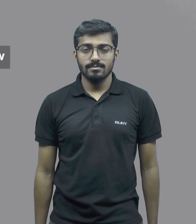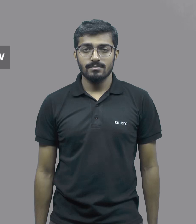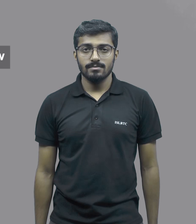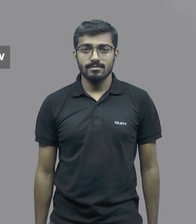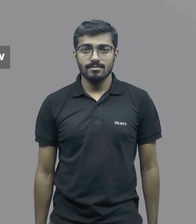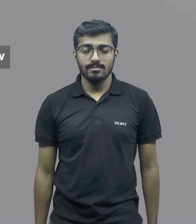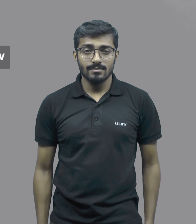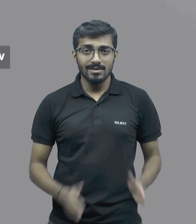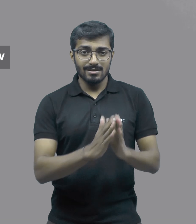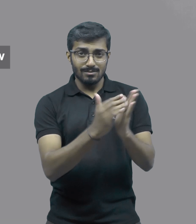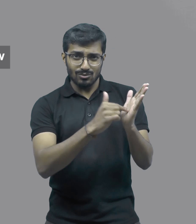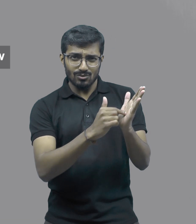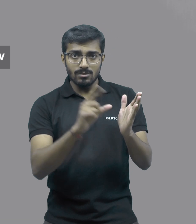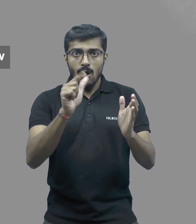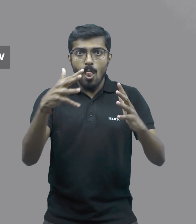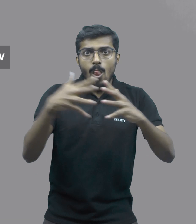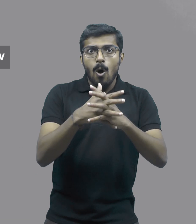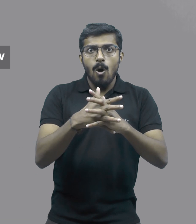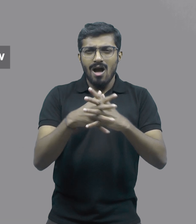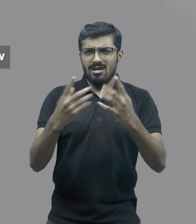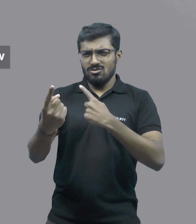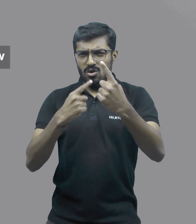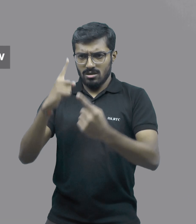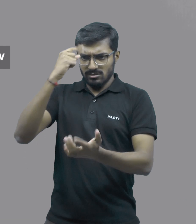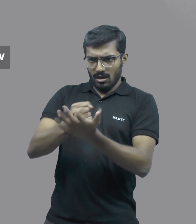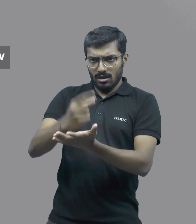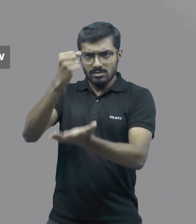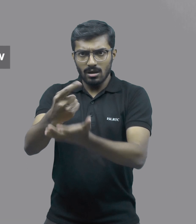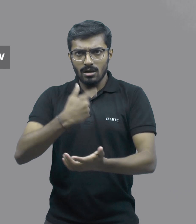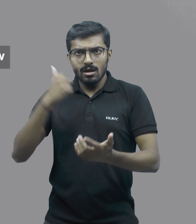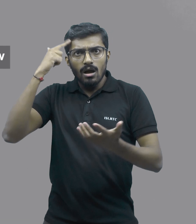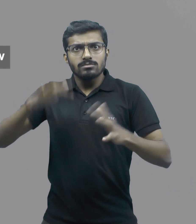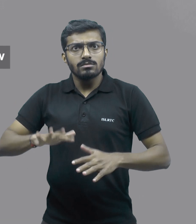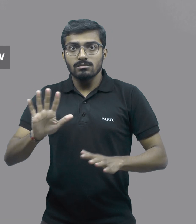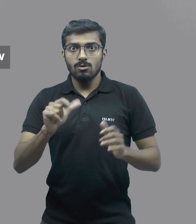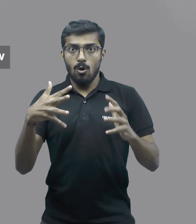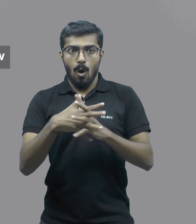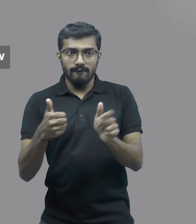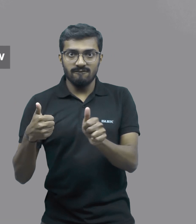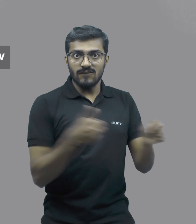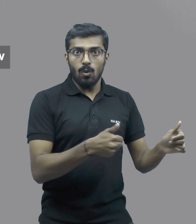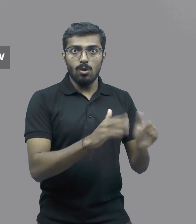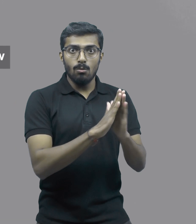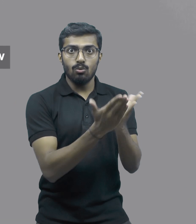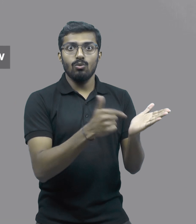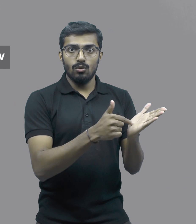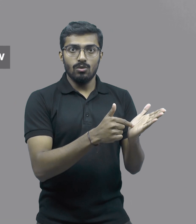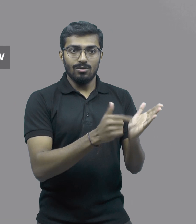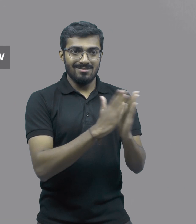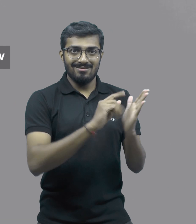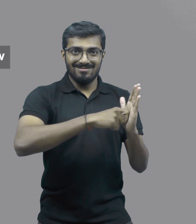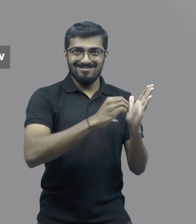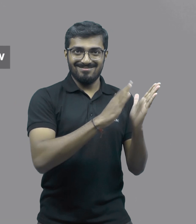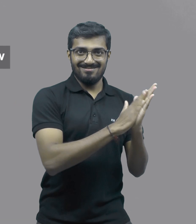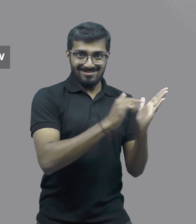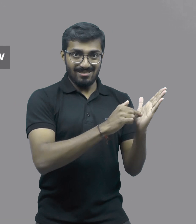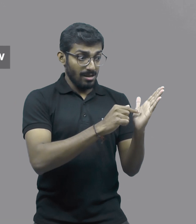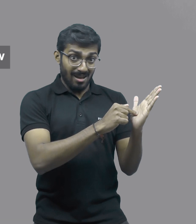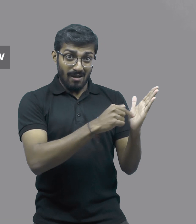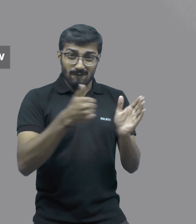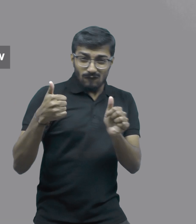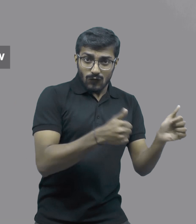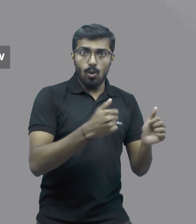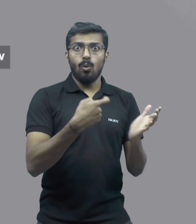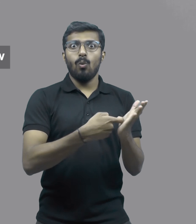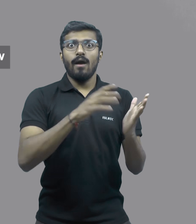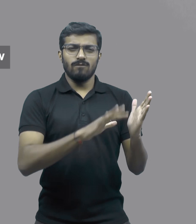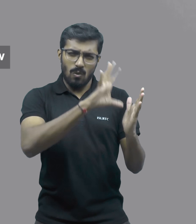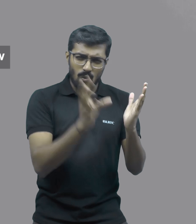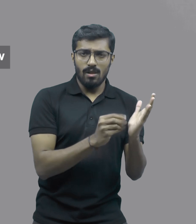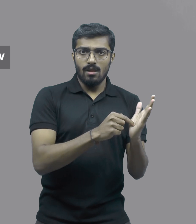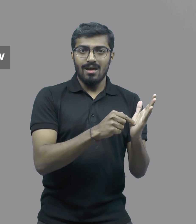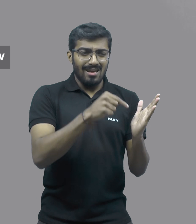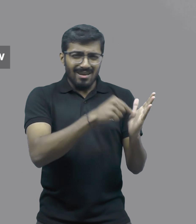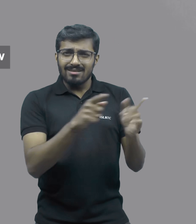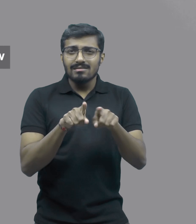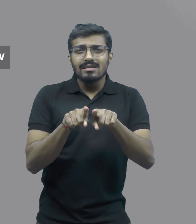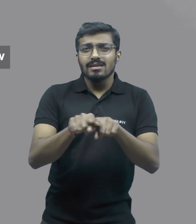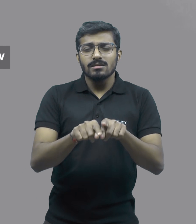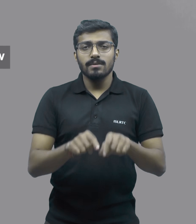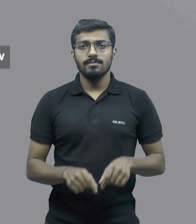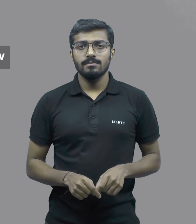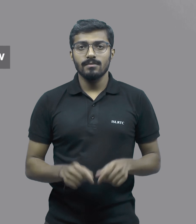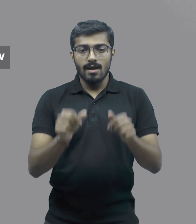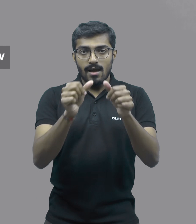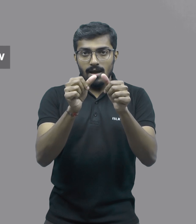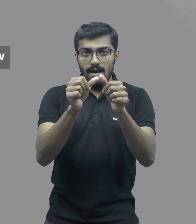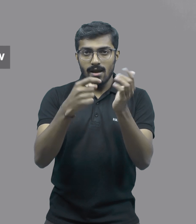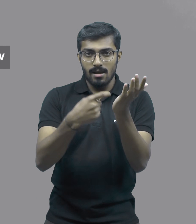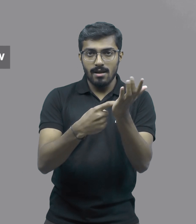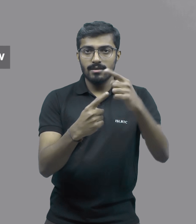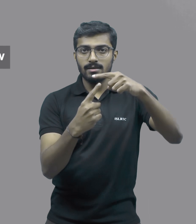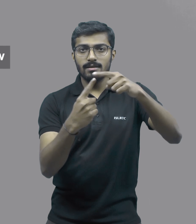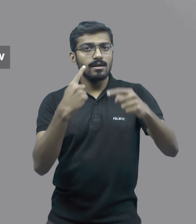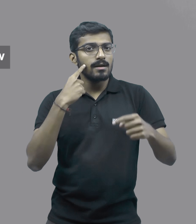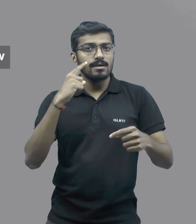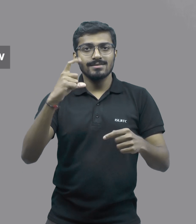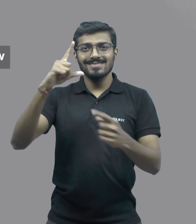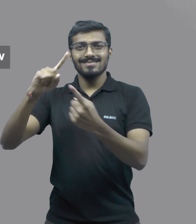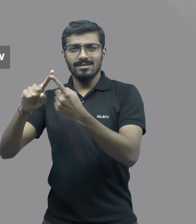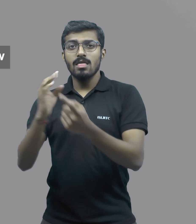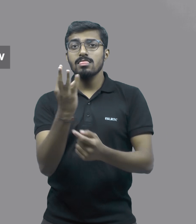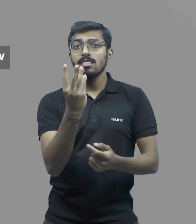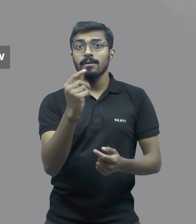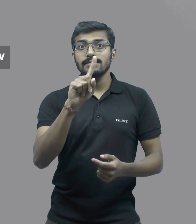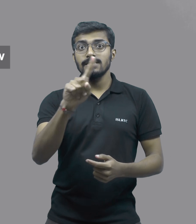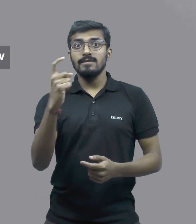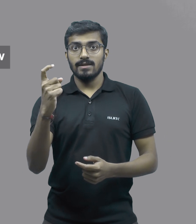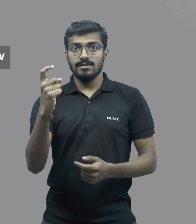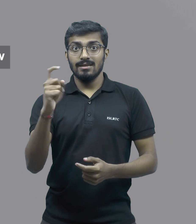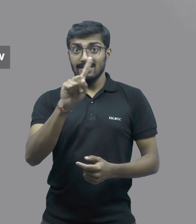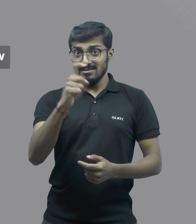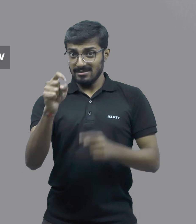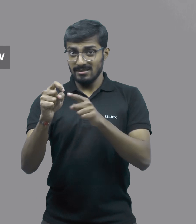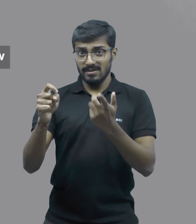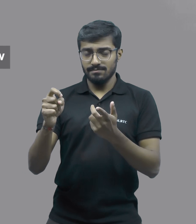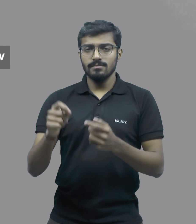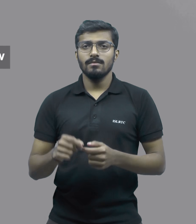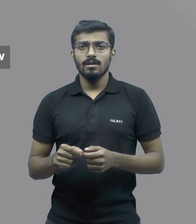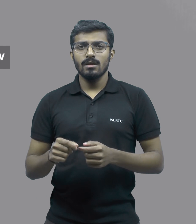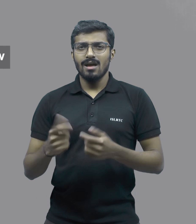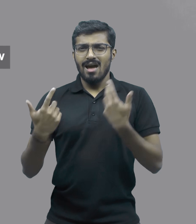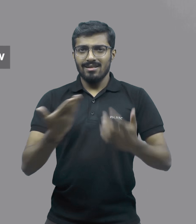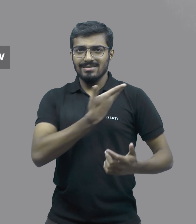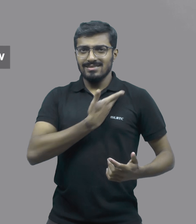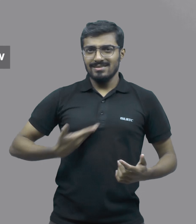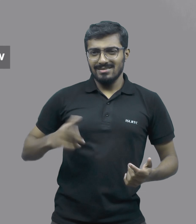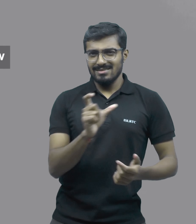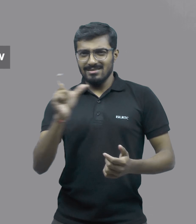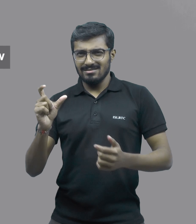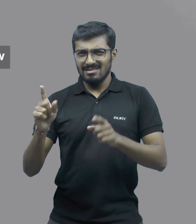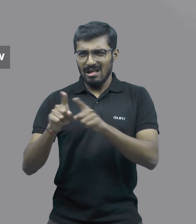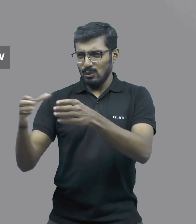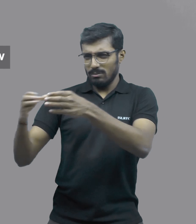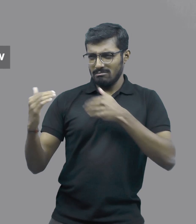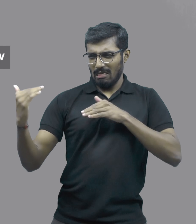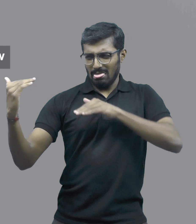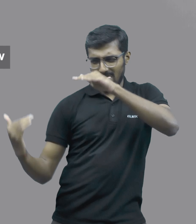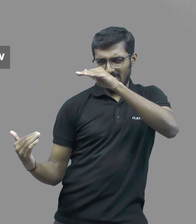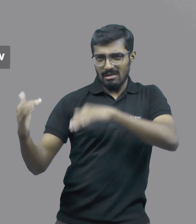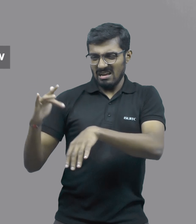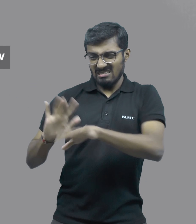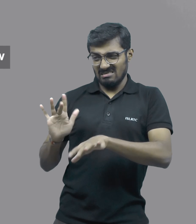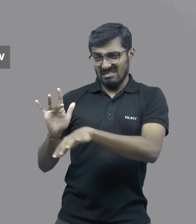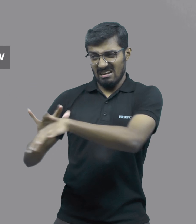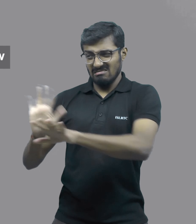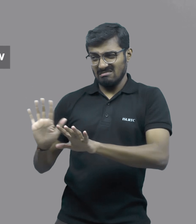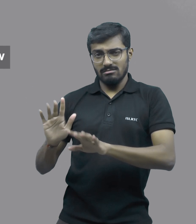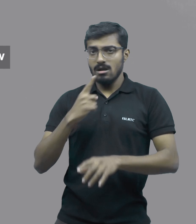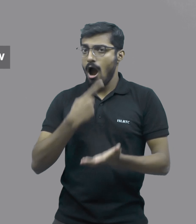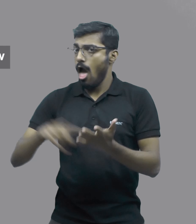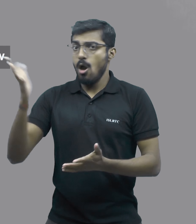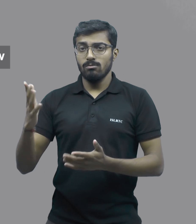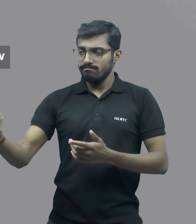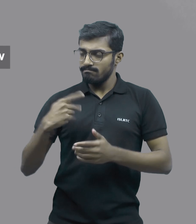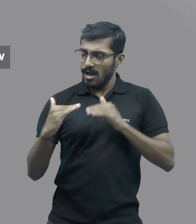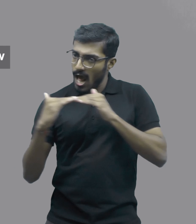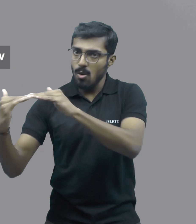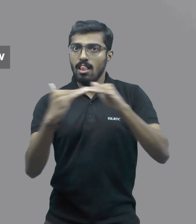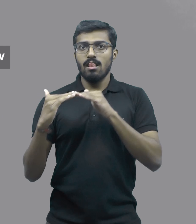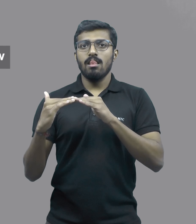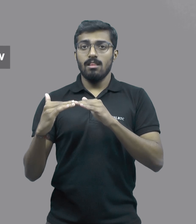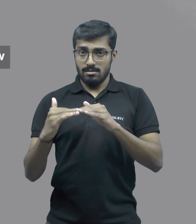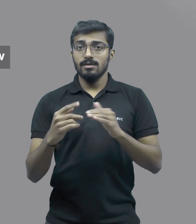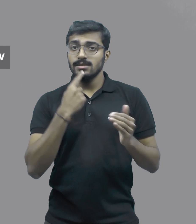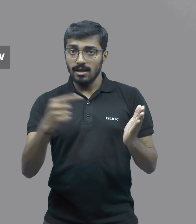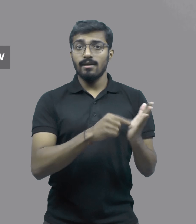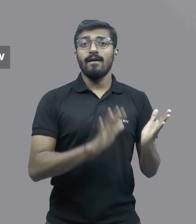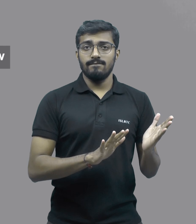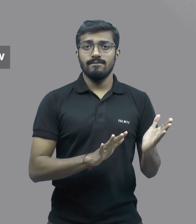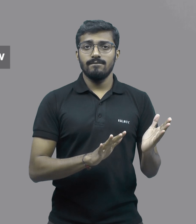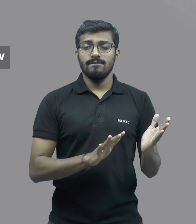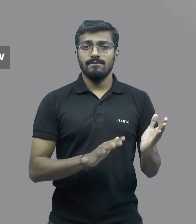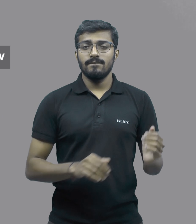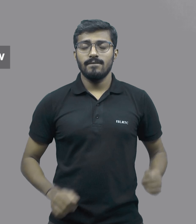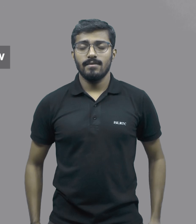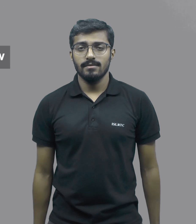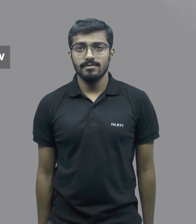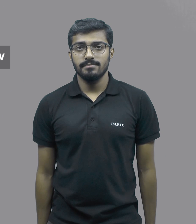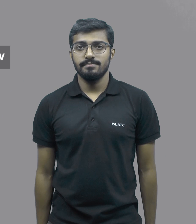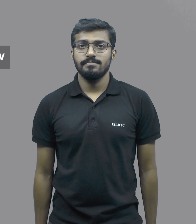Constitutional law